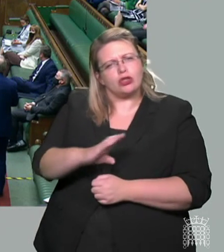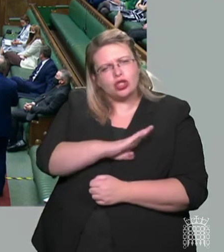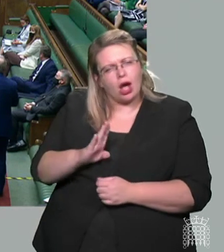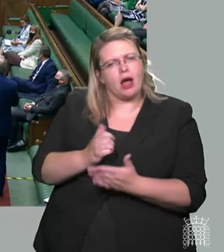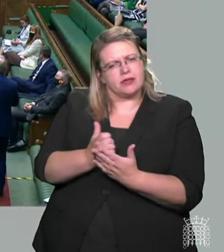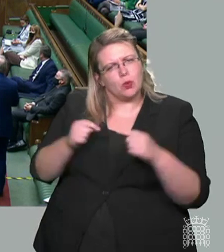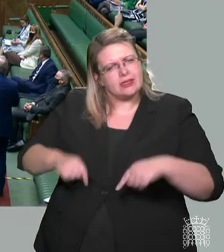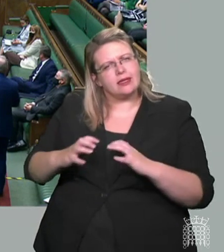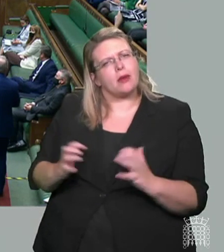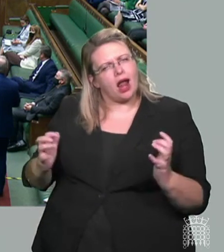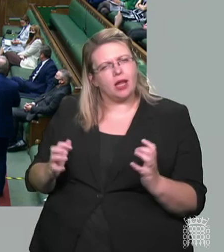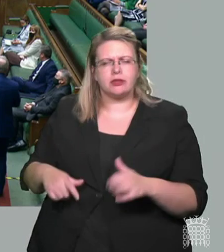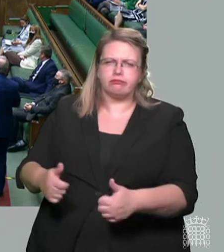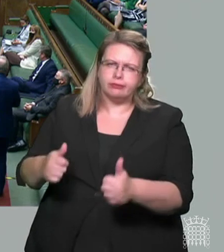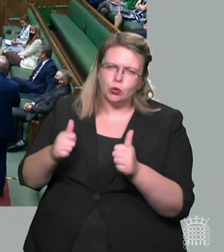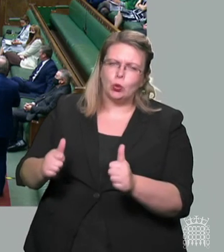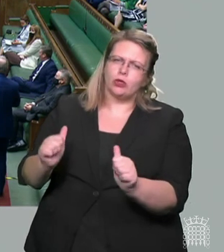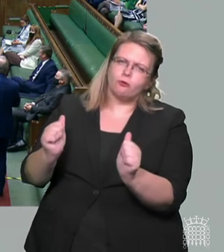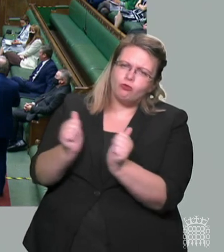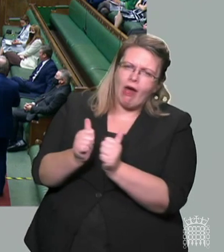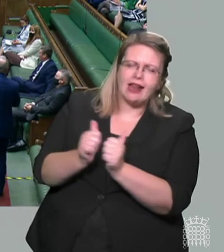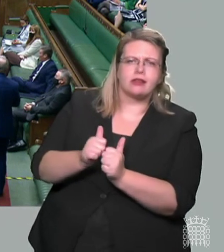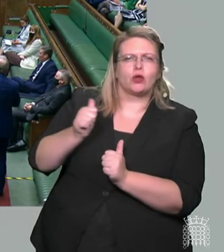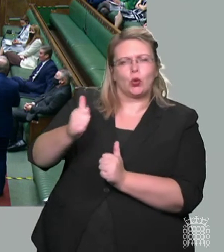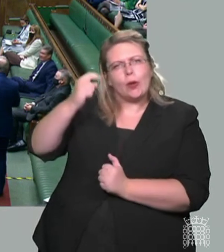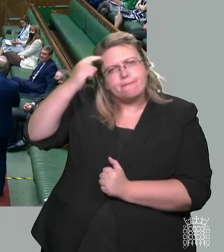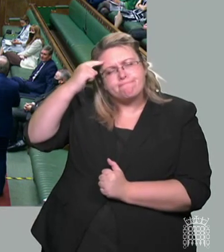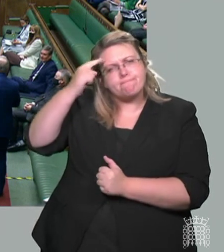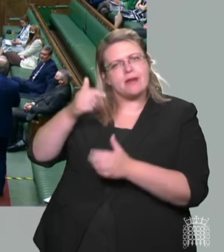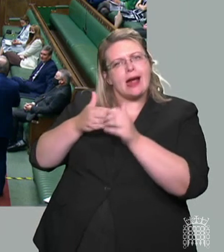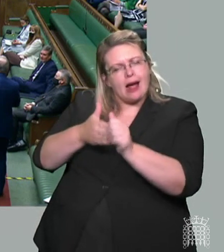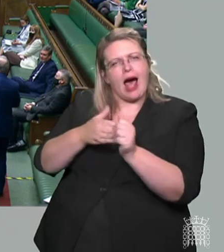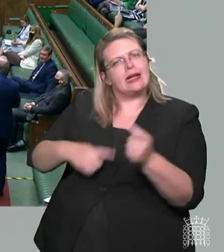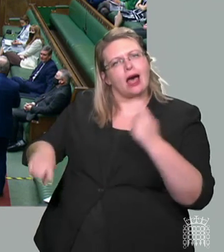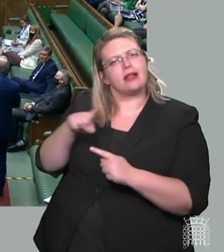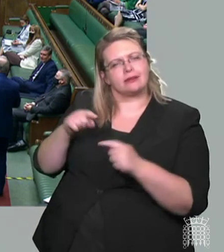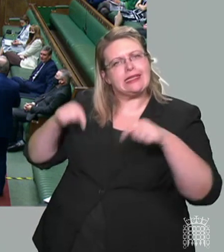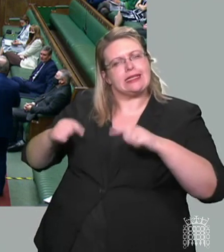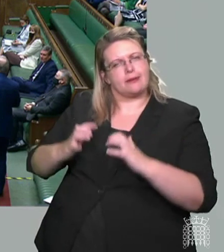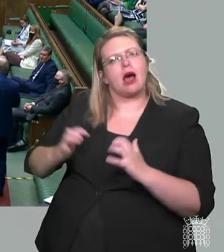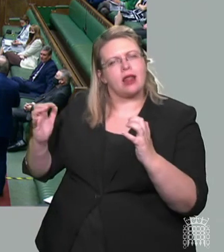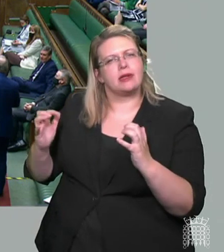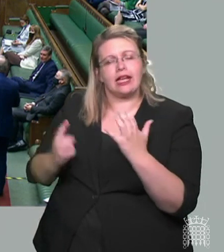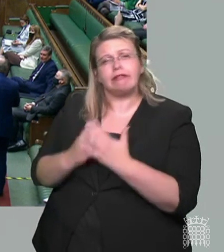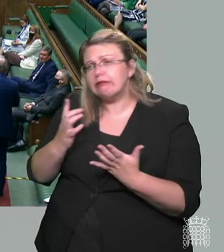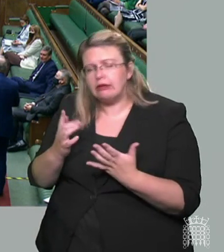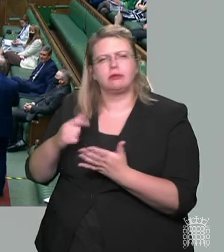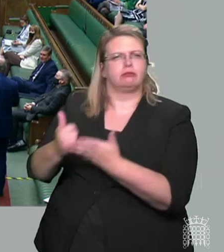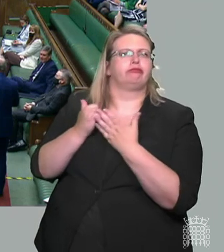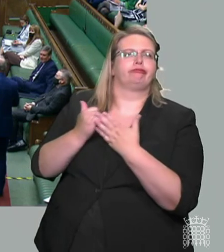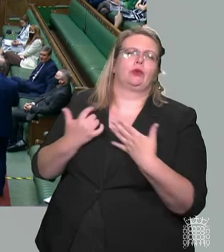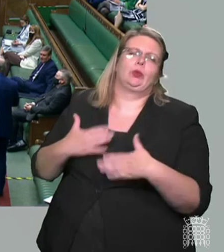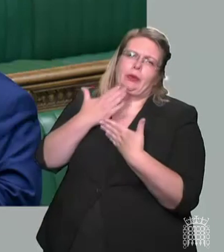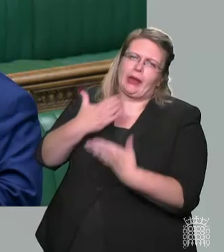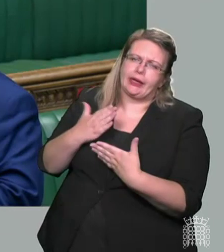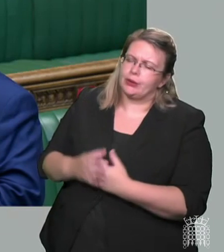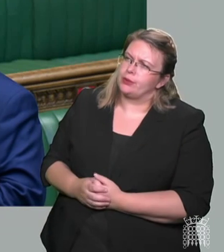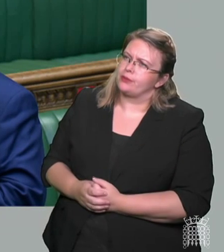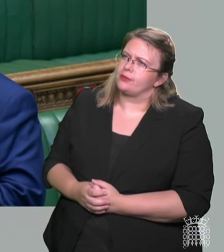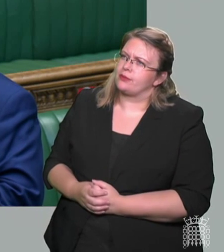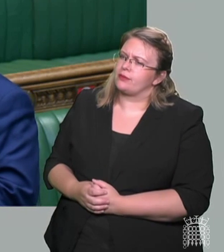He has truly been a friend and a sane voice to give guidance to those of us on these Benches when we have needed it, and I thank him very much for that.